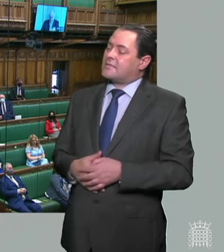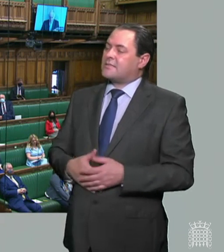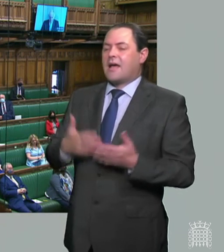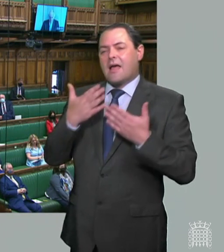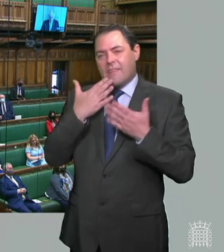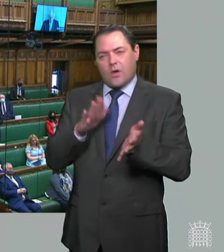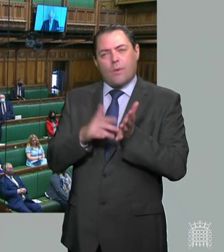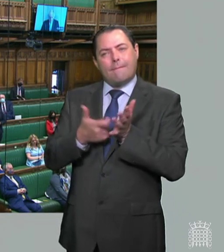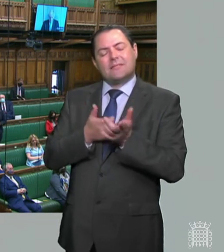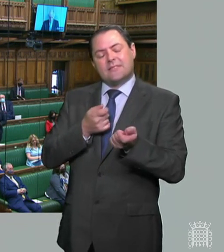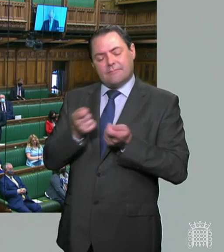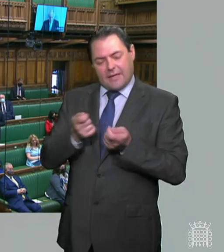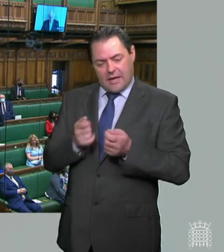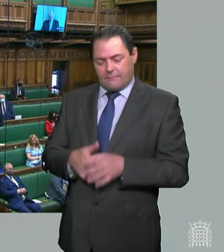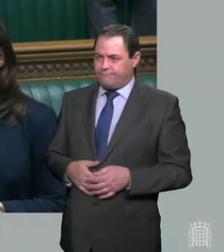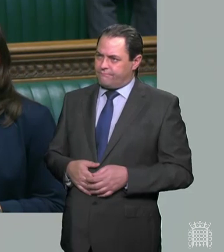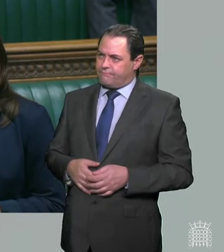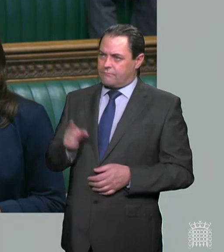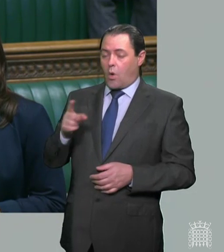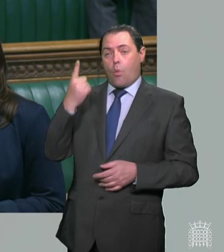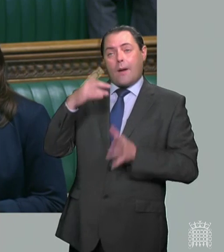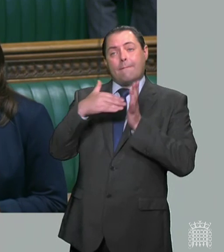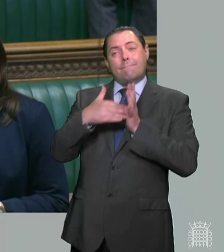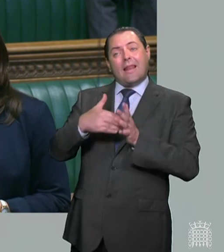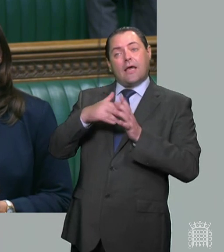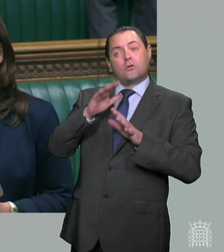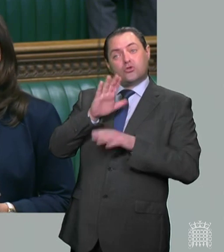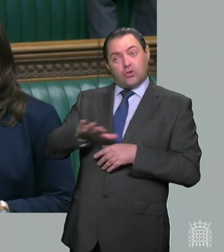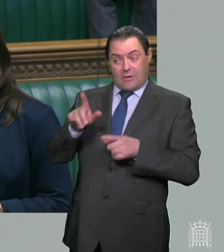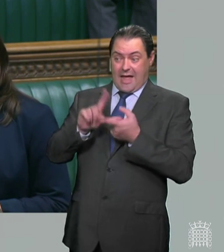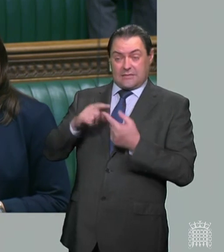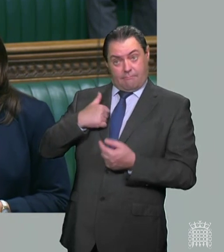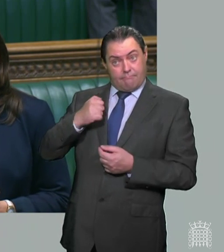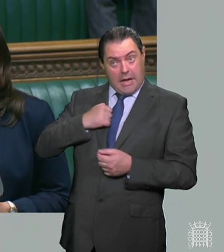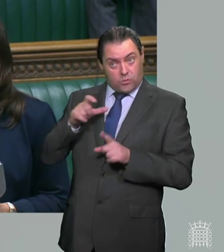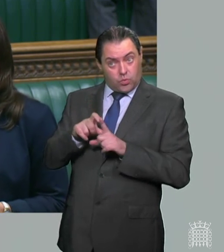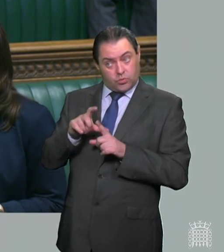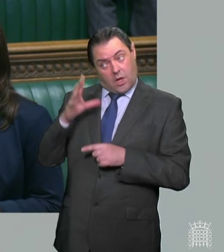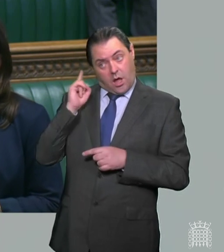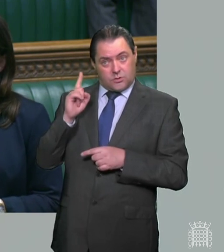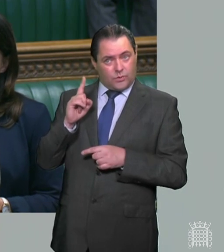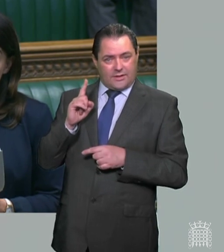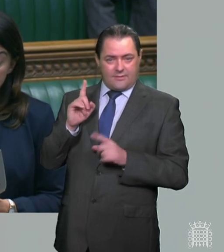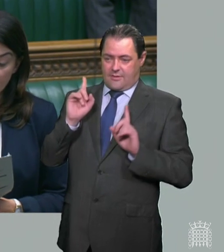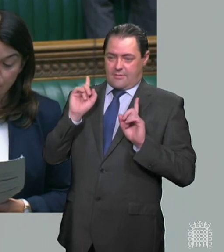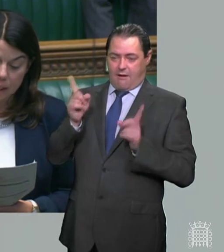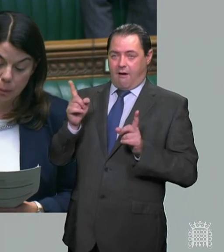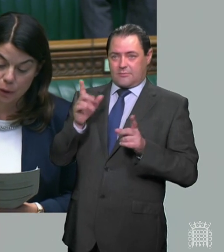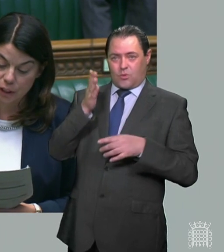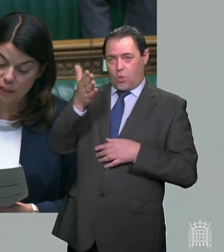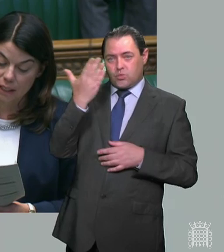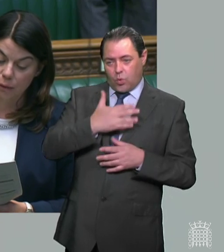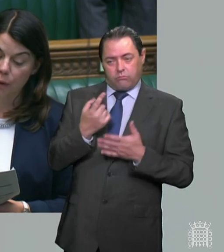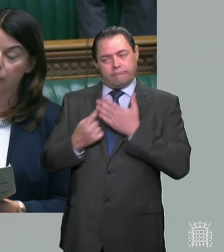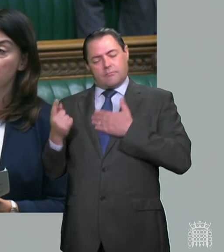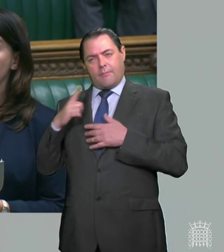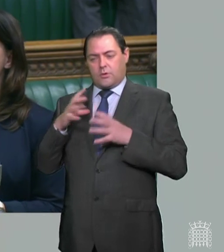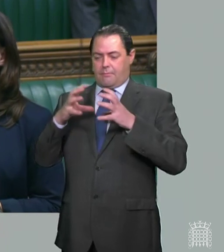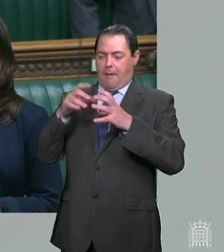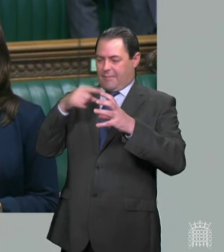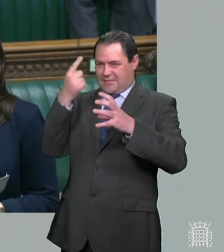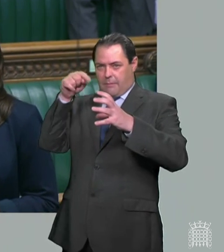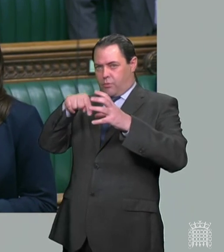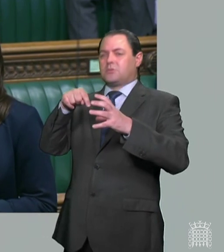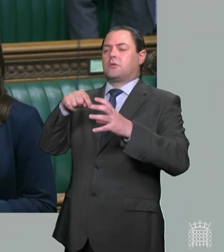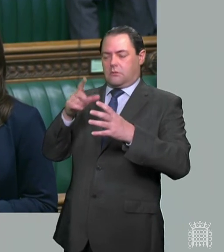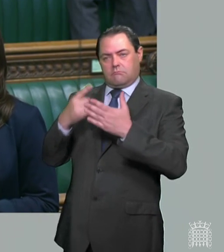One million children, including my daughter, were out of school last week due to the need to self-isolate when a positive test is confirmed in their bubble.